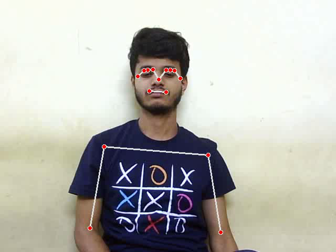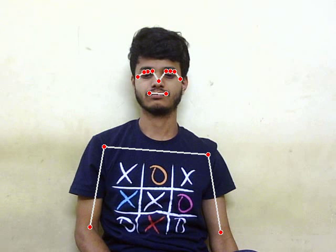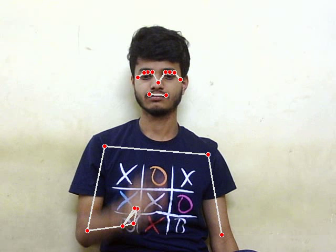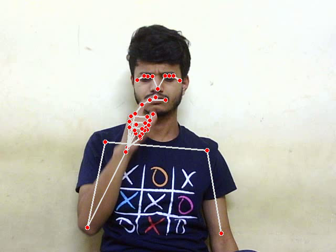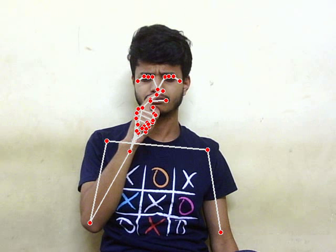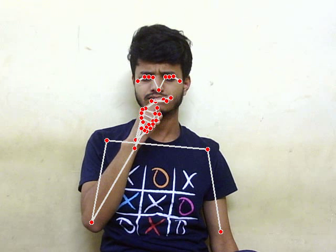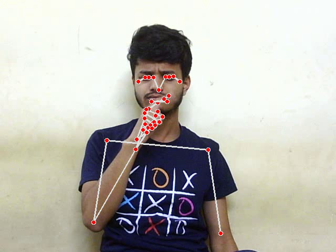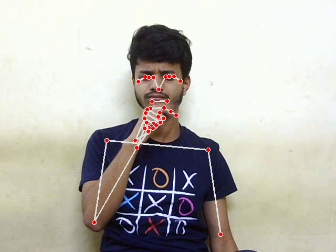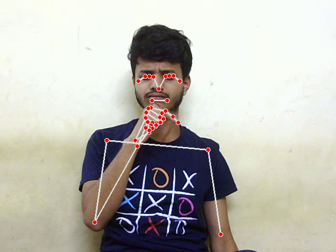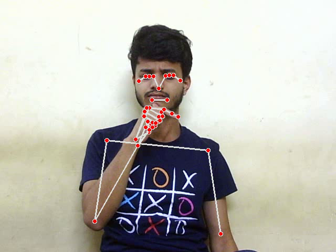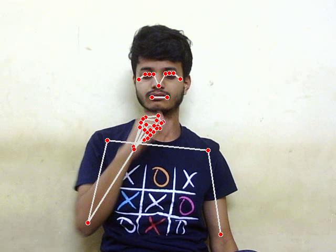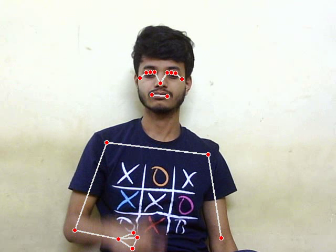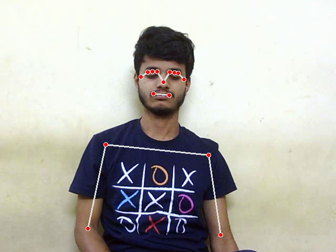who